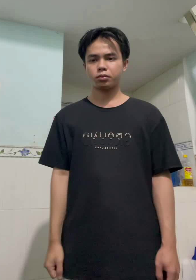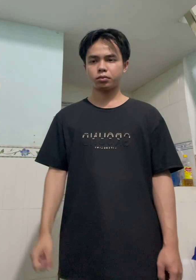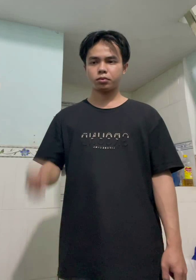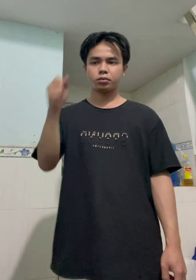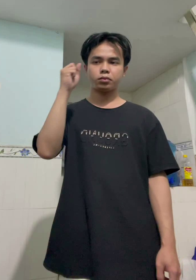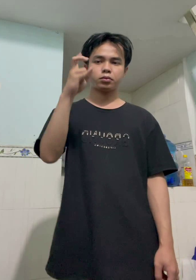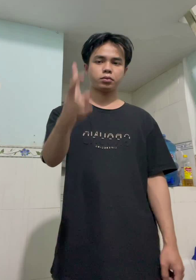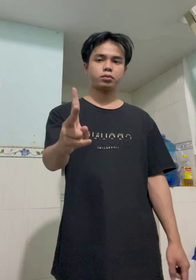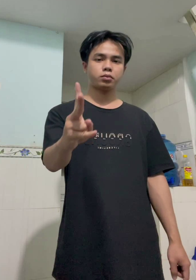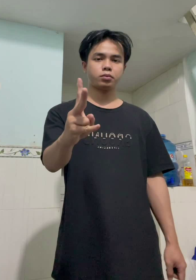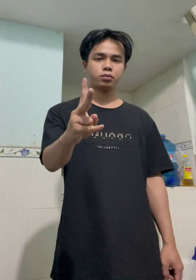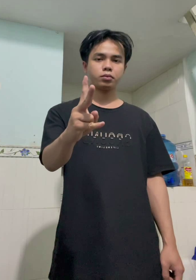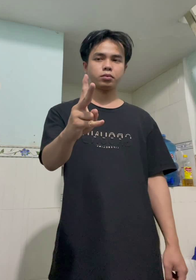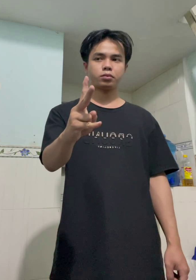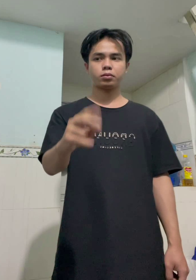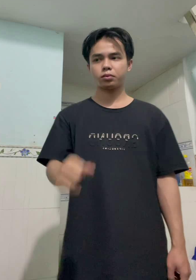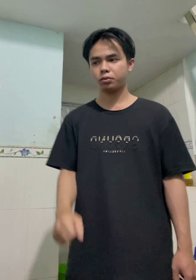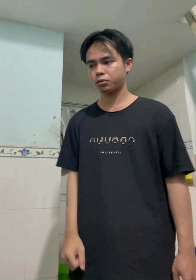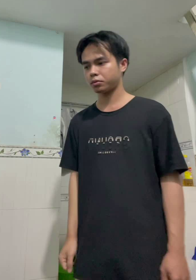h